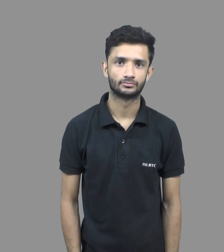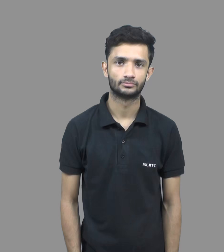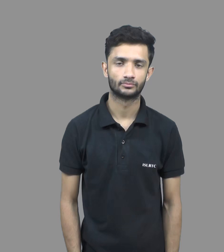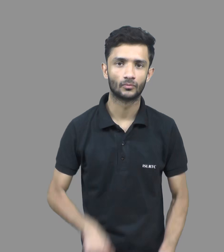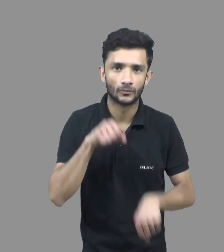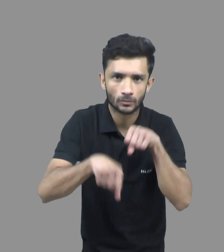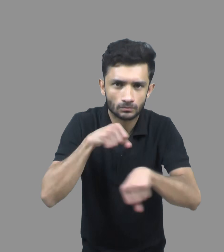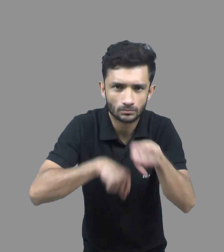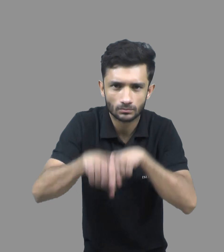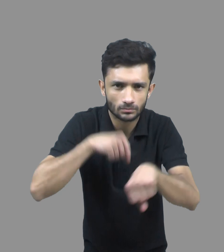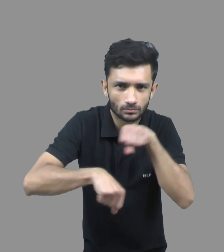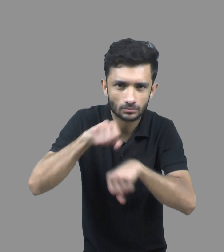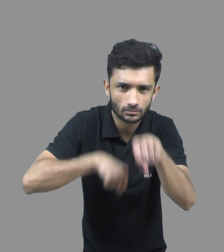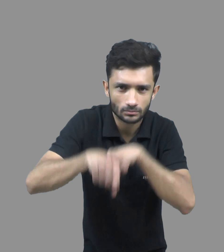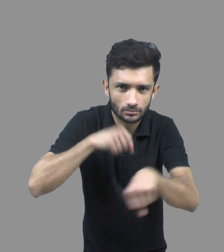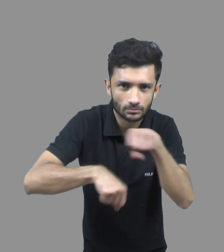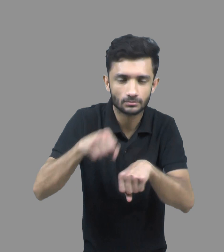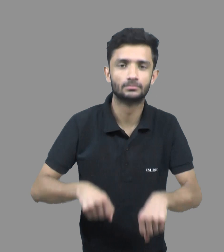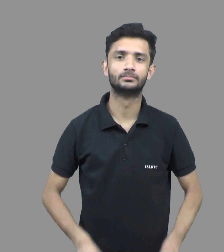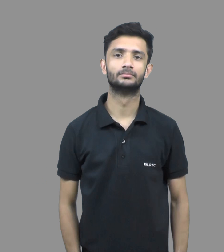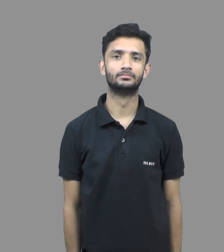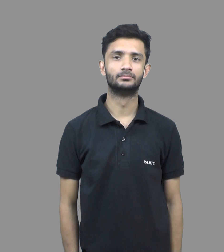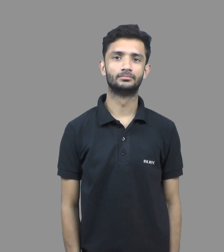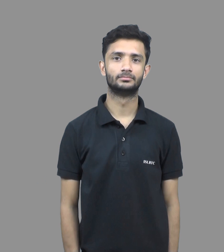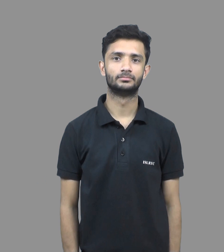Cycling